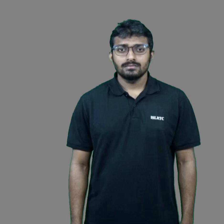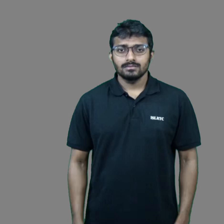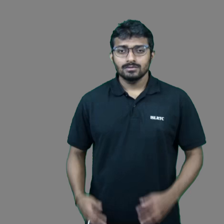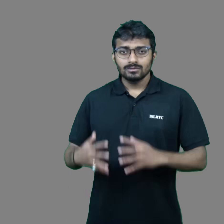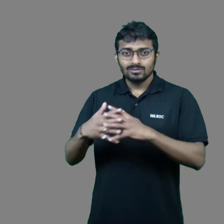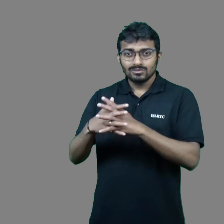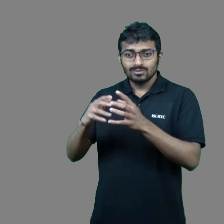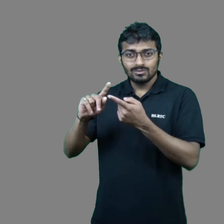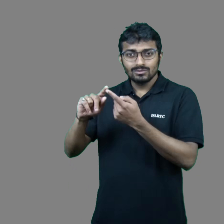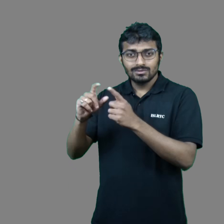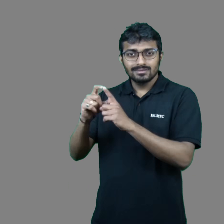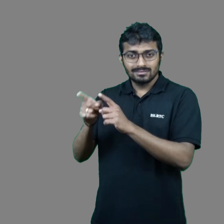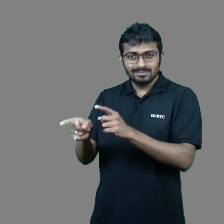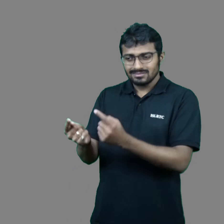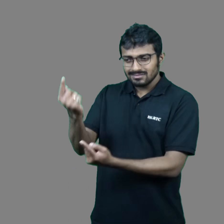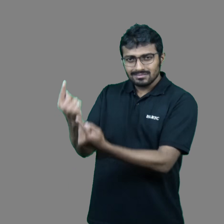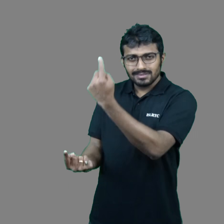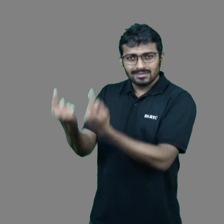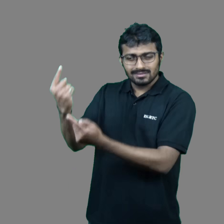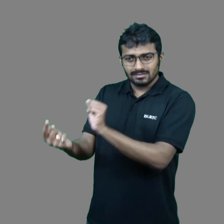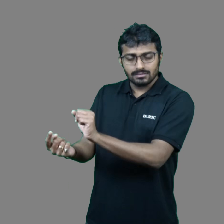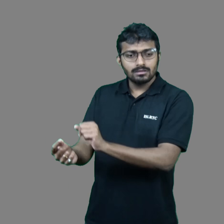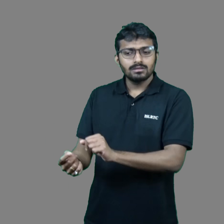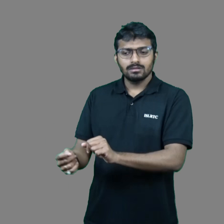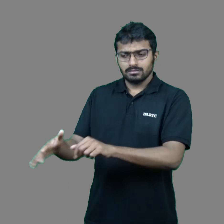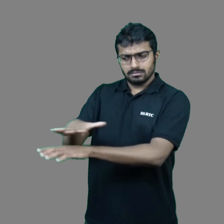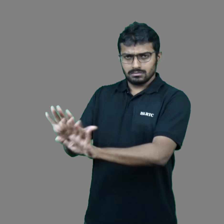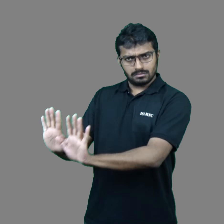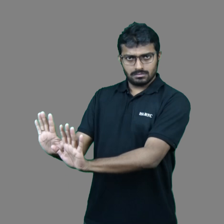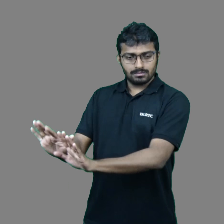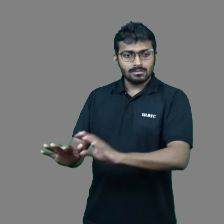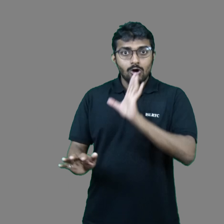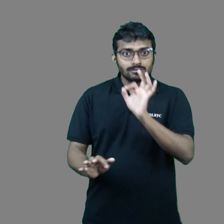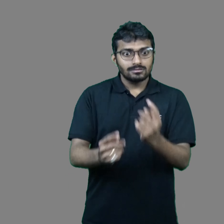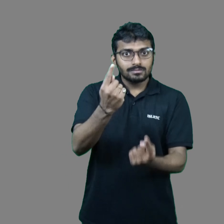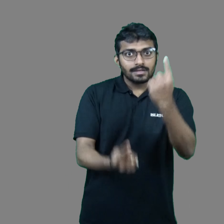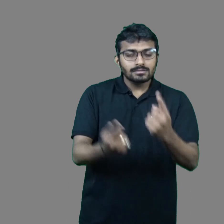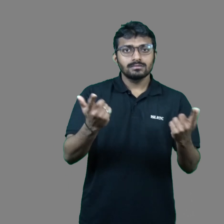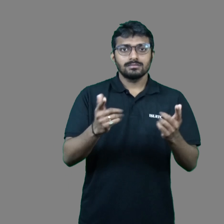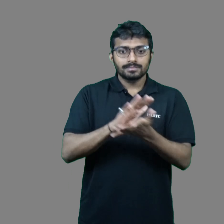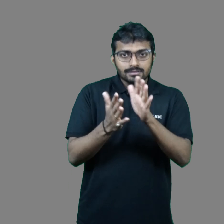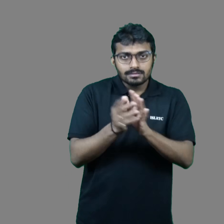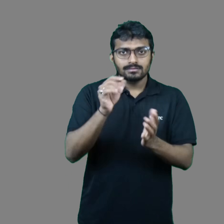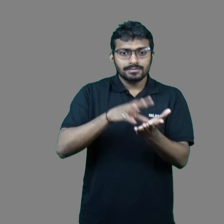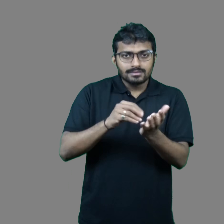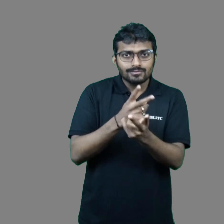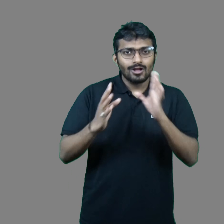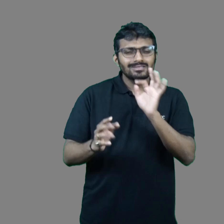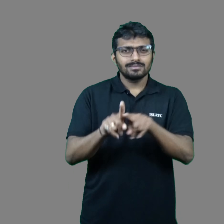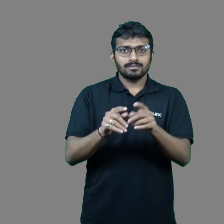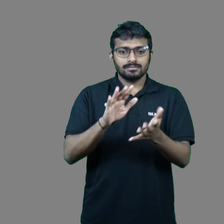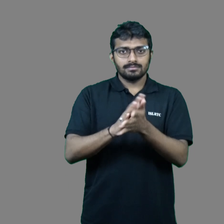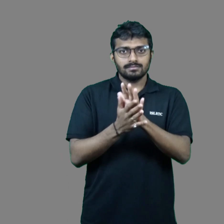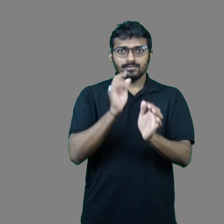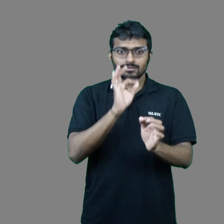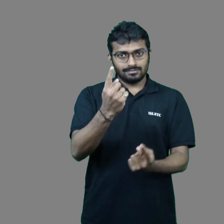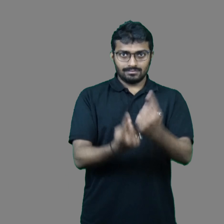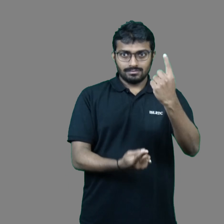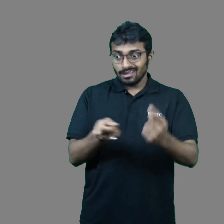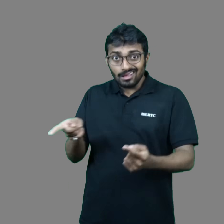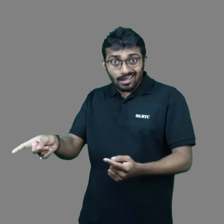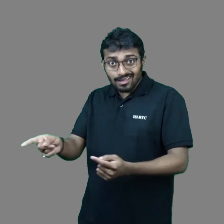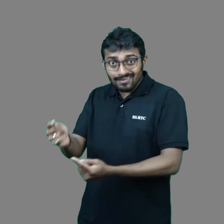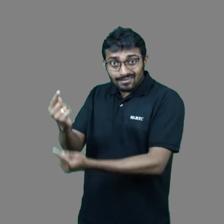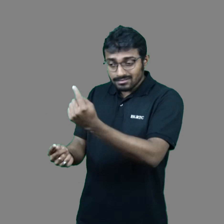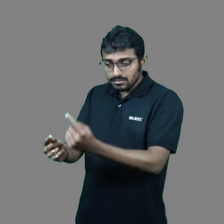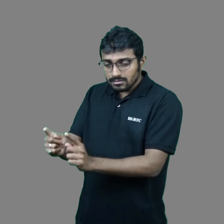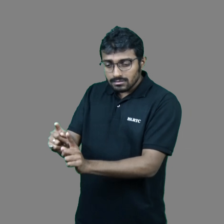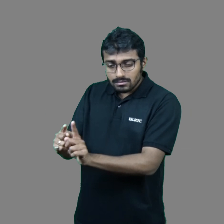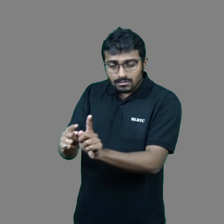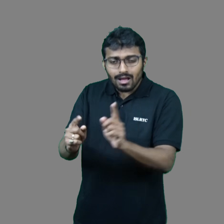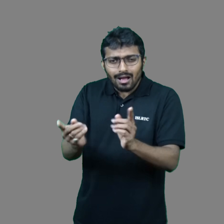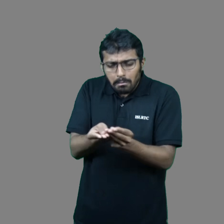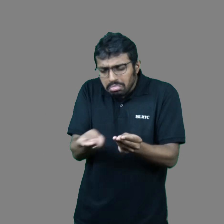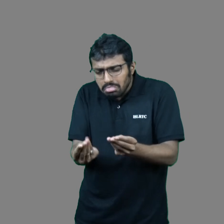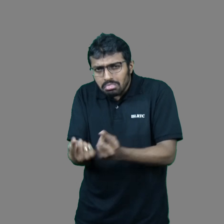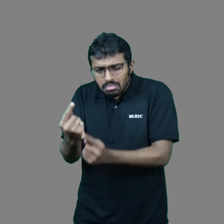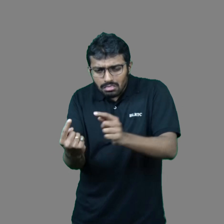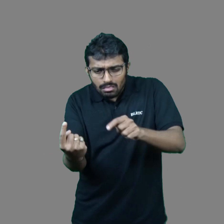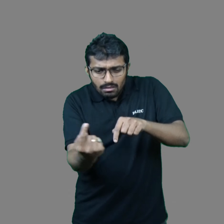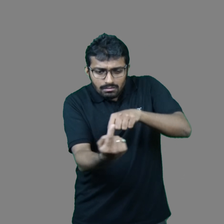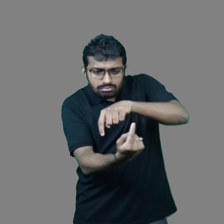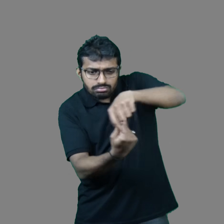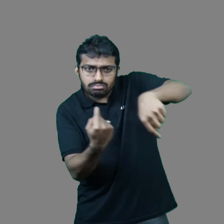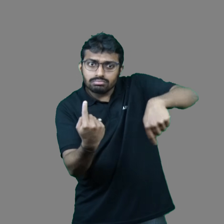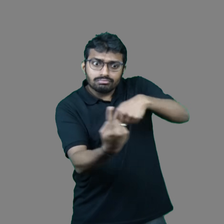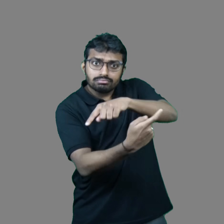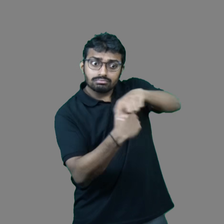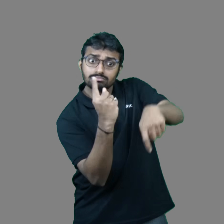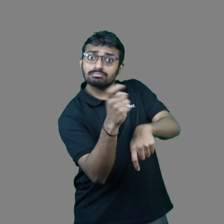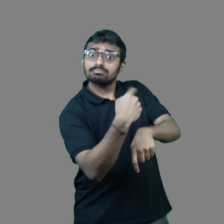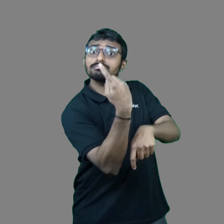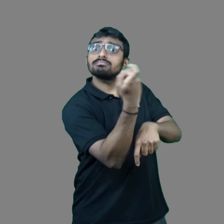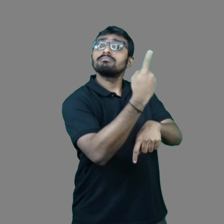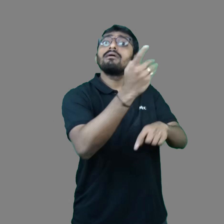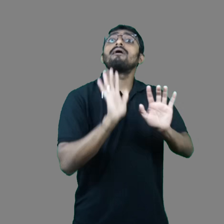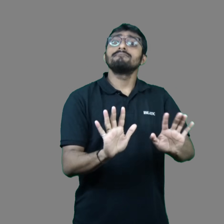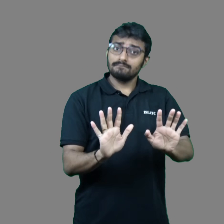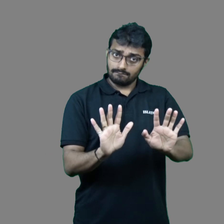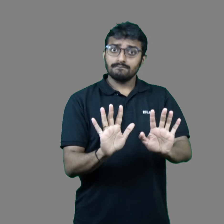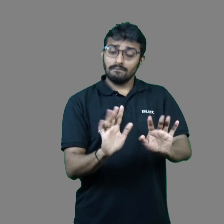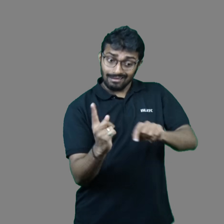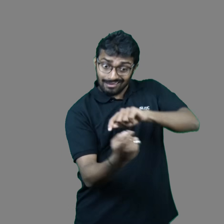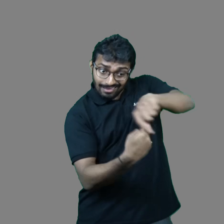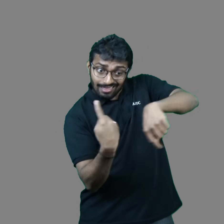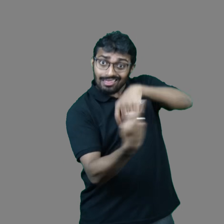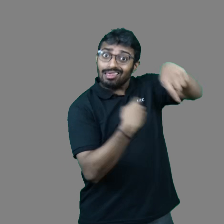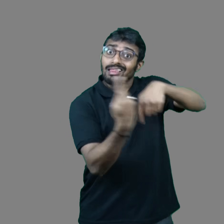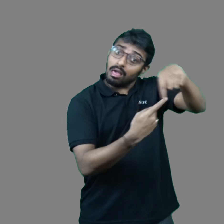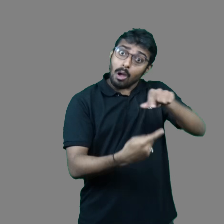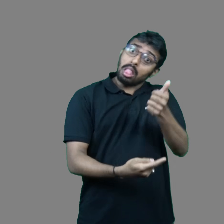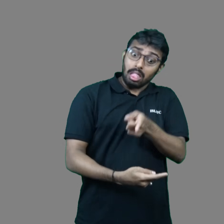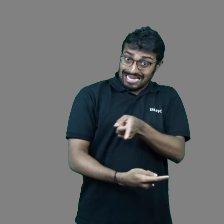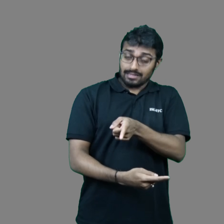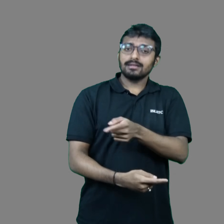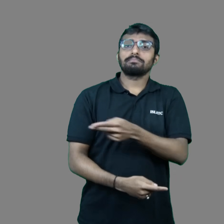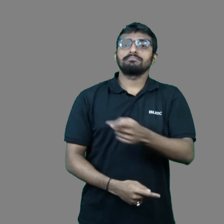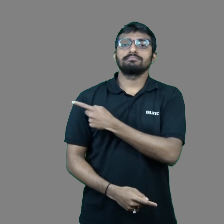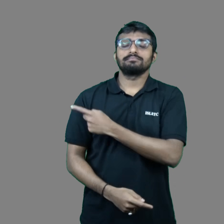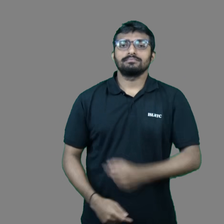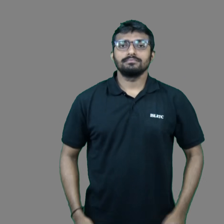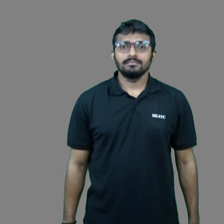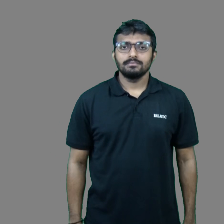Creeping Weeds